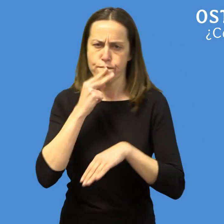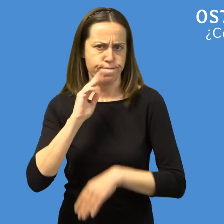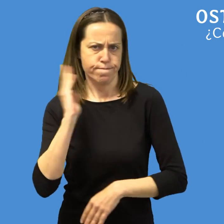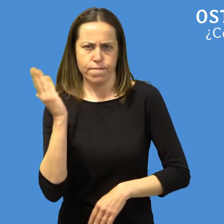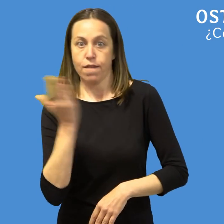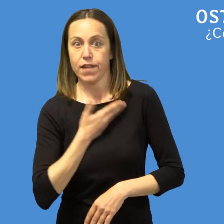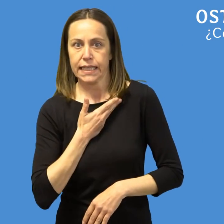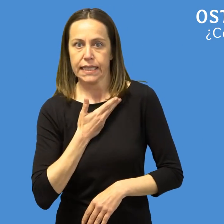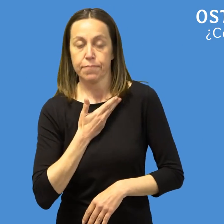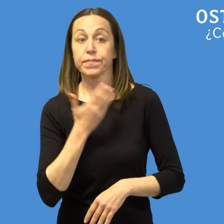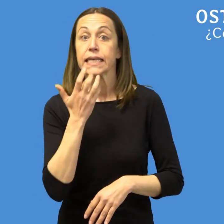afectar